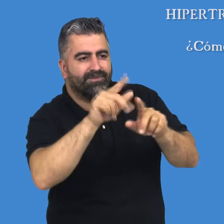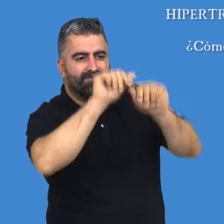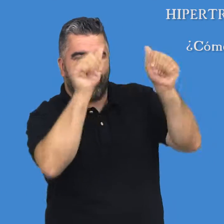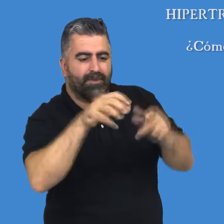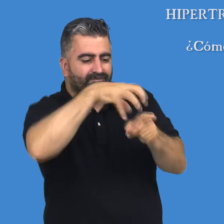forma